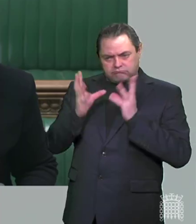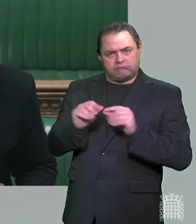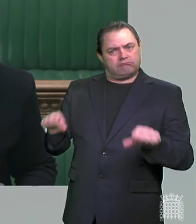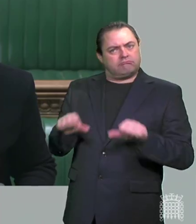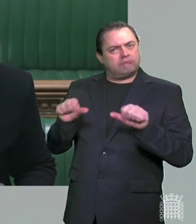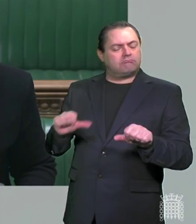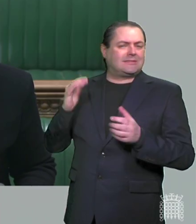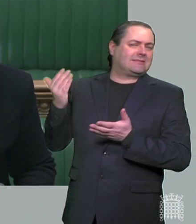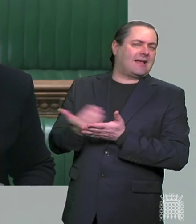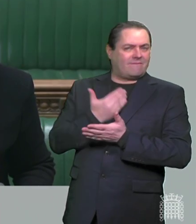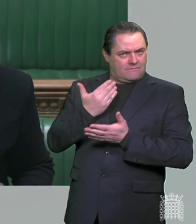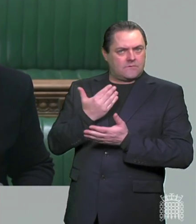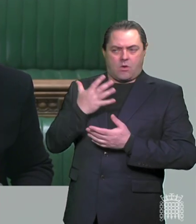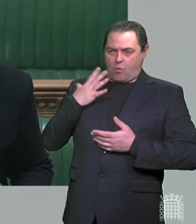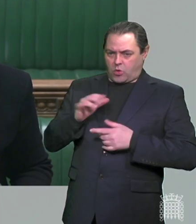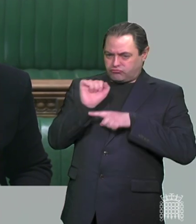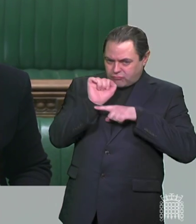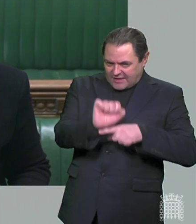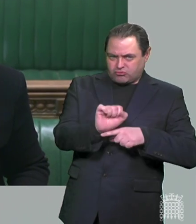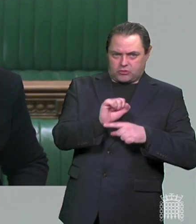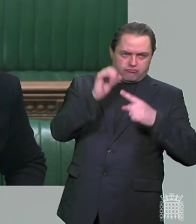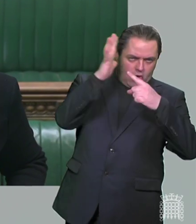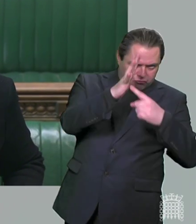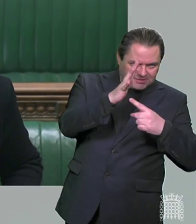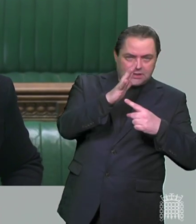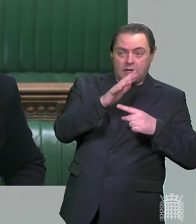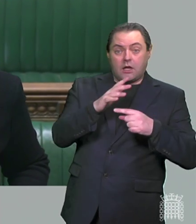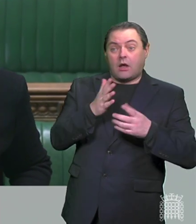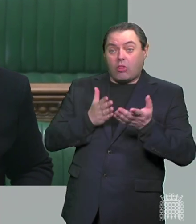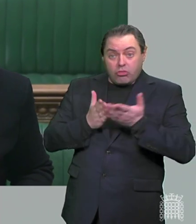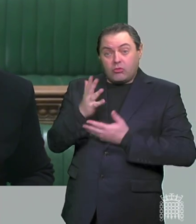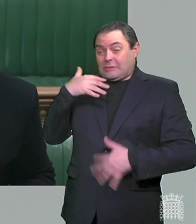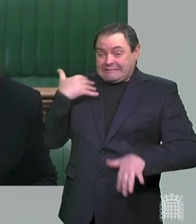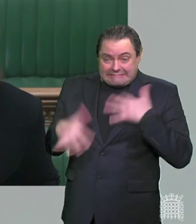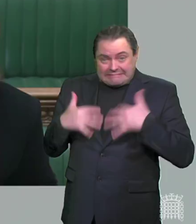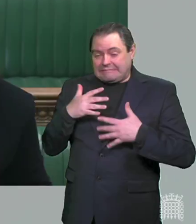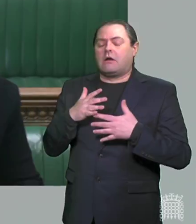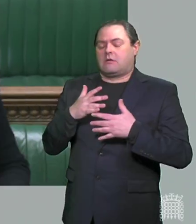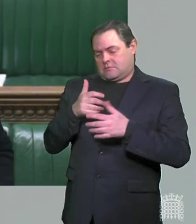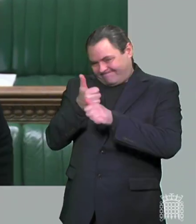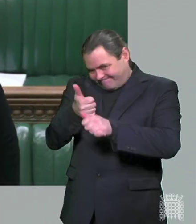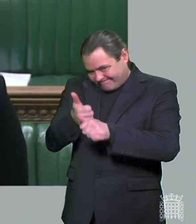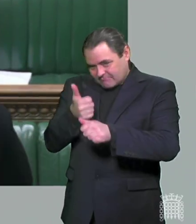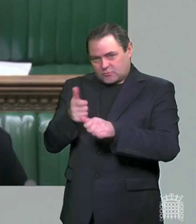We are prioritising prevention, supporting survivors and strengthening our pursuit of aggressors.